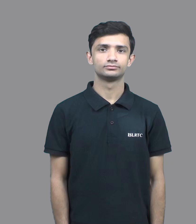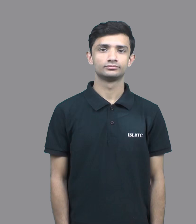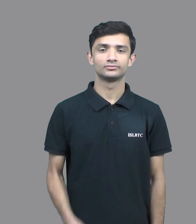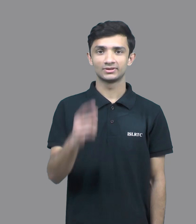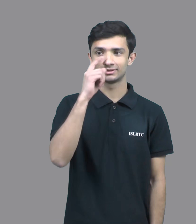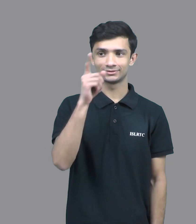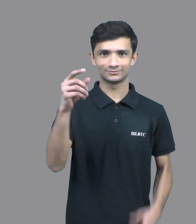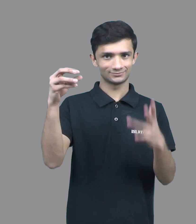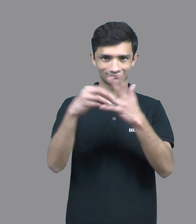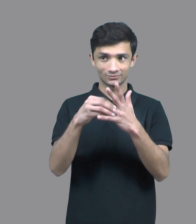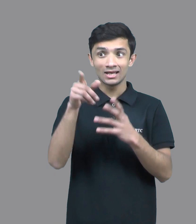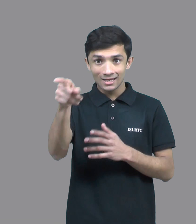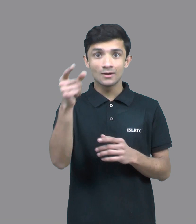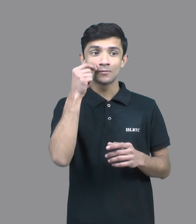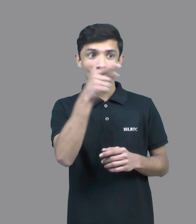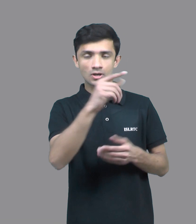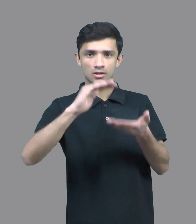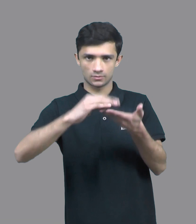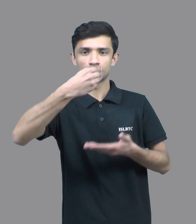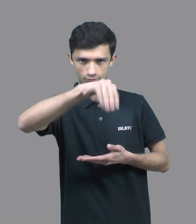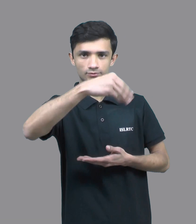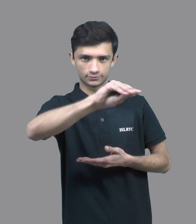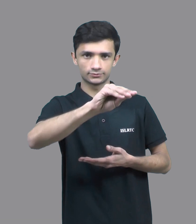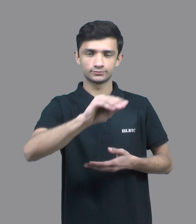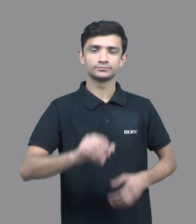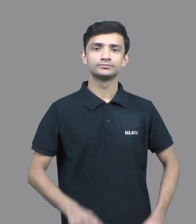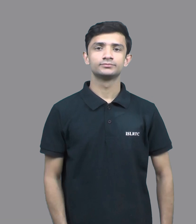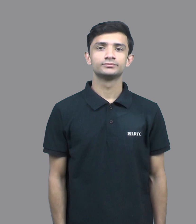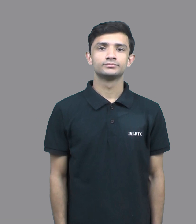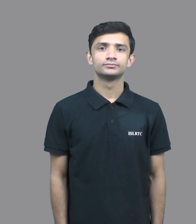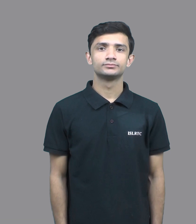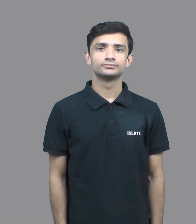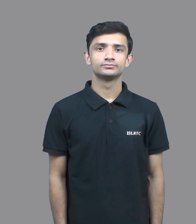Fiancee